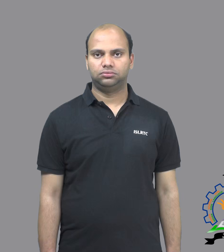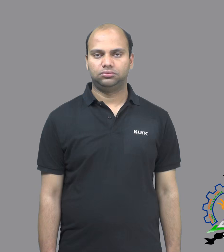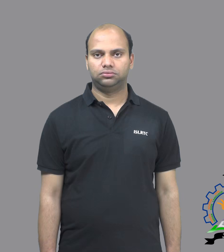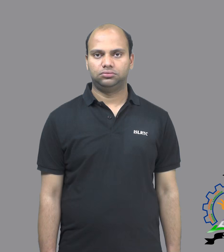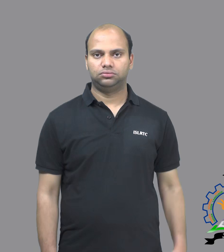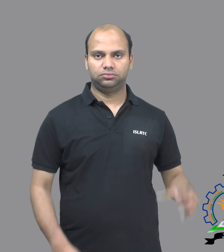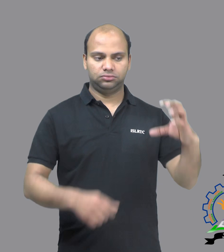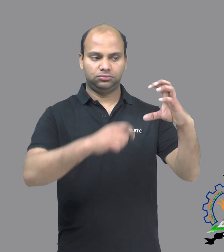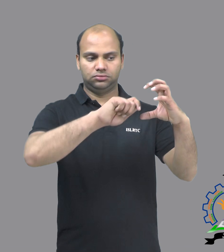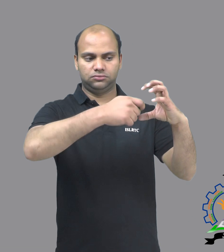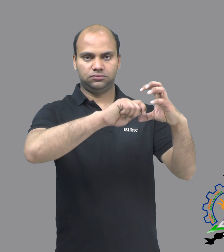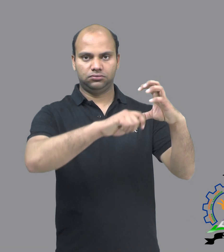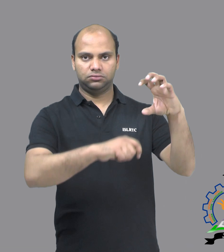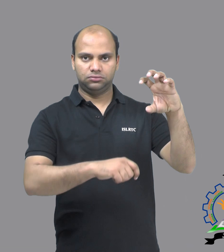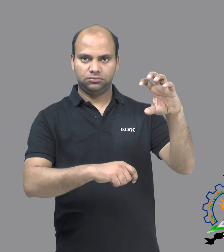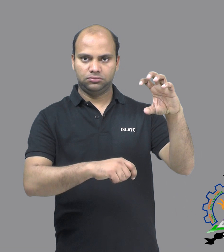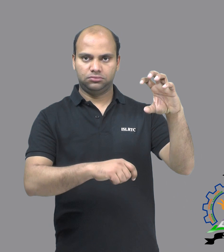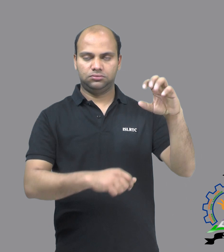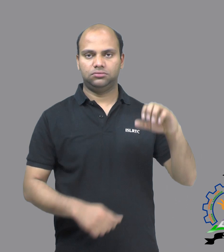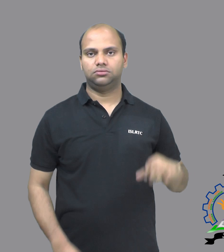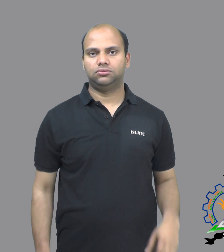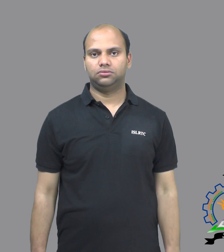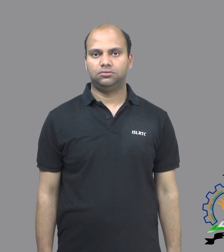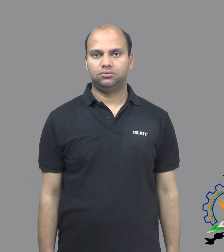Lock